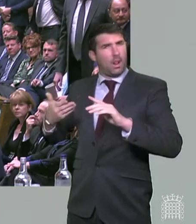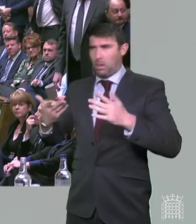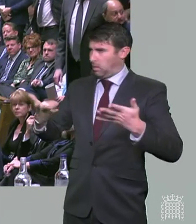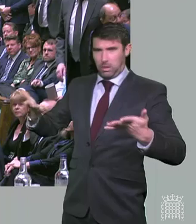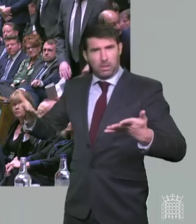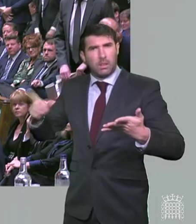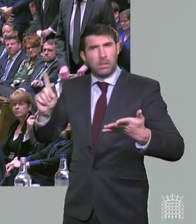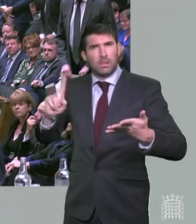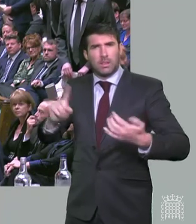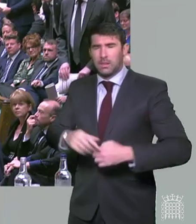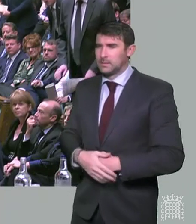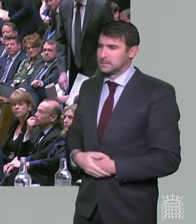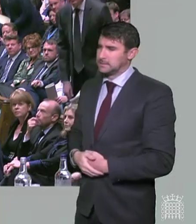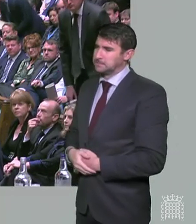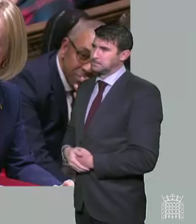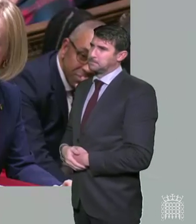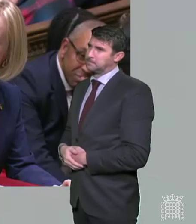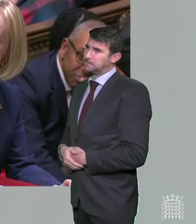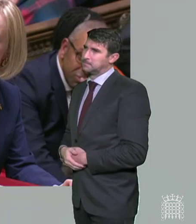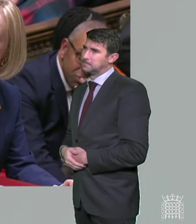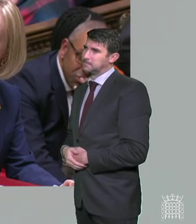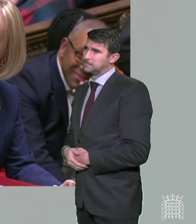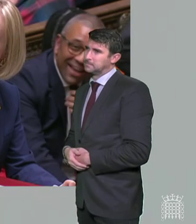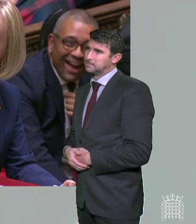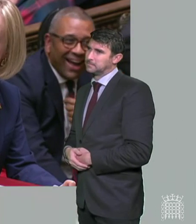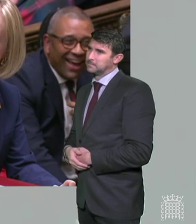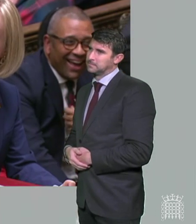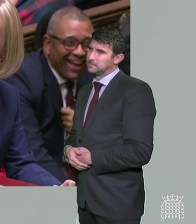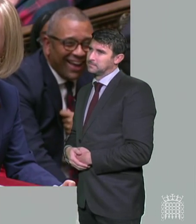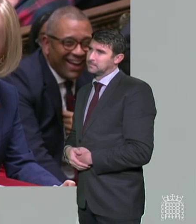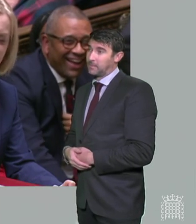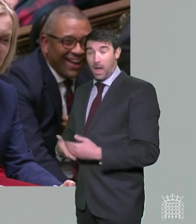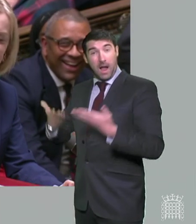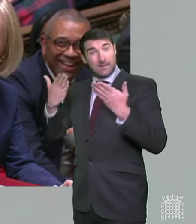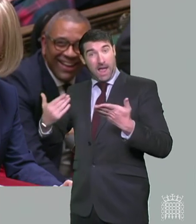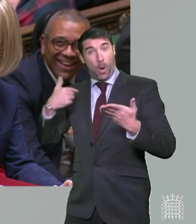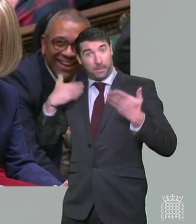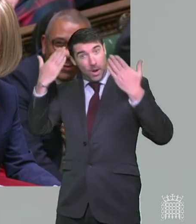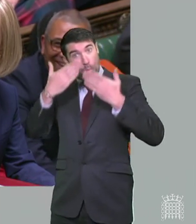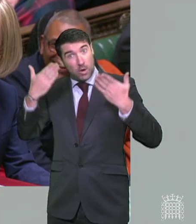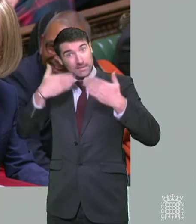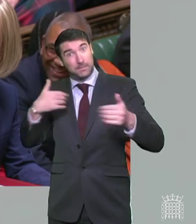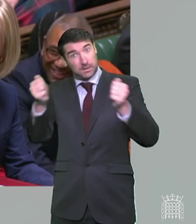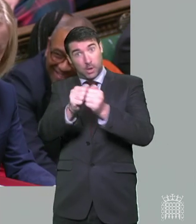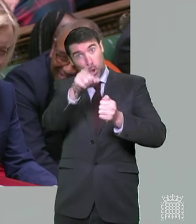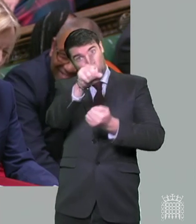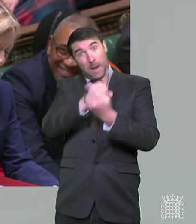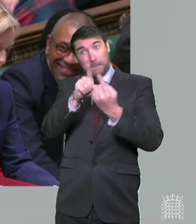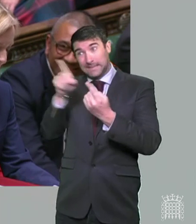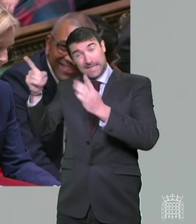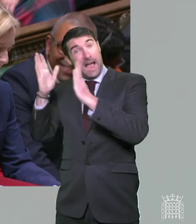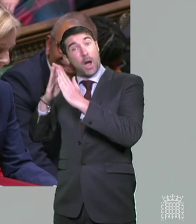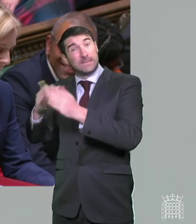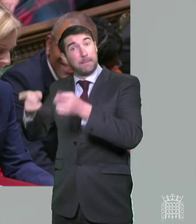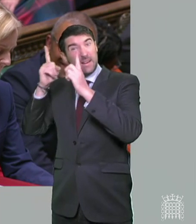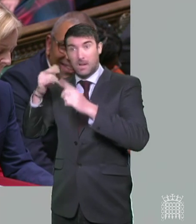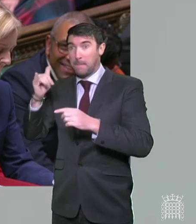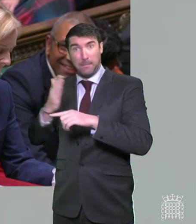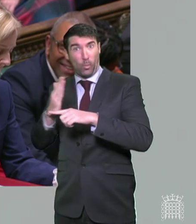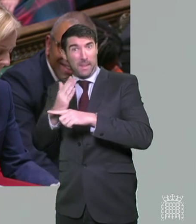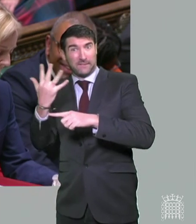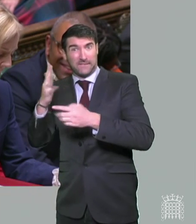I am a bit concerned about offering my honourable Friend a meeting with the Housing Minister, in case any ill should befall him.